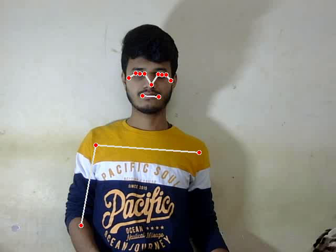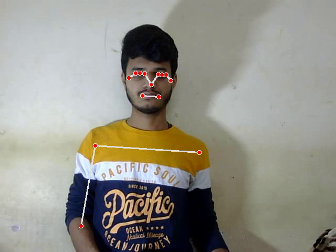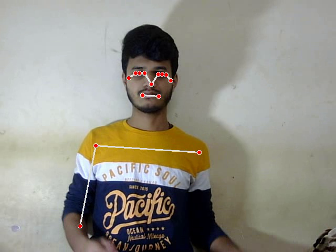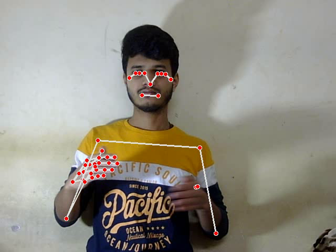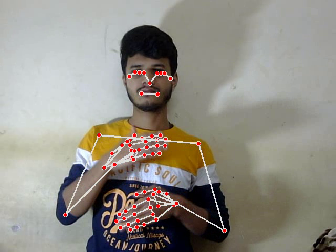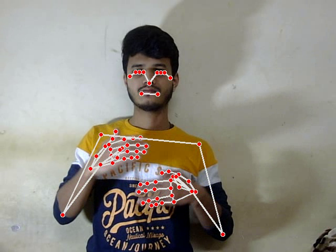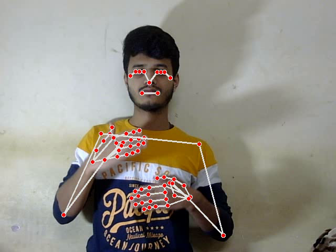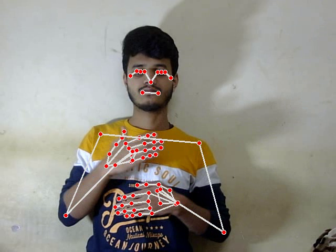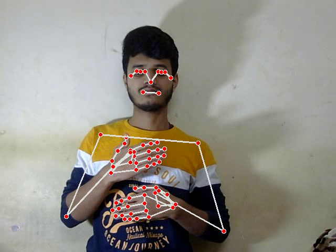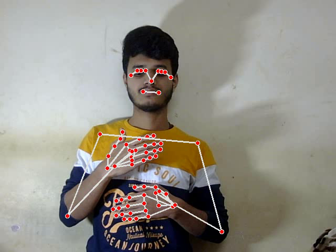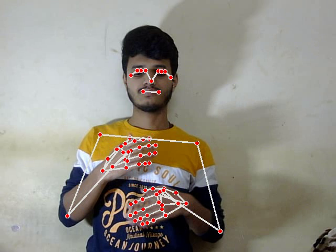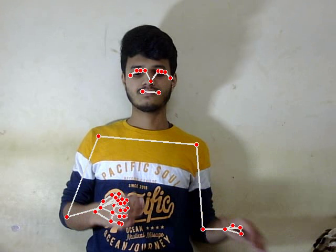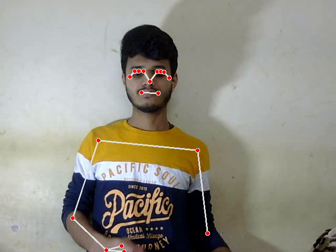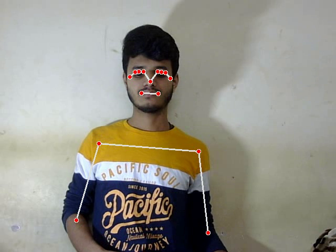happy